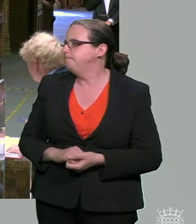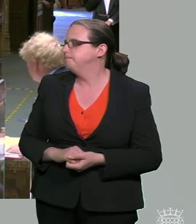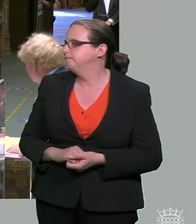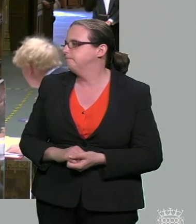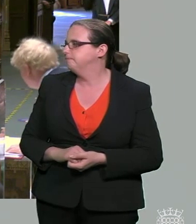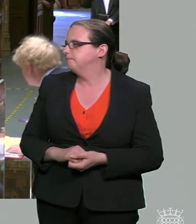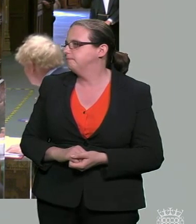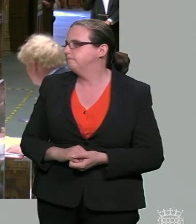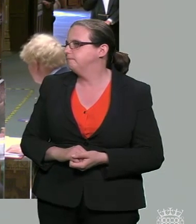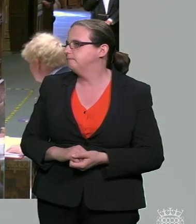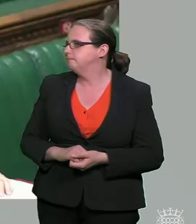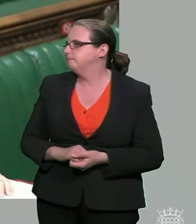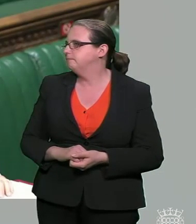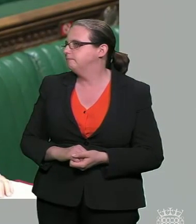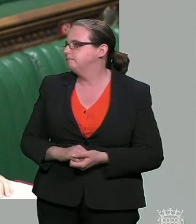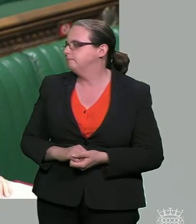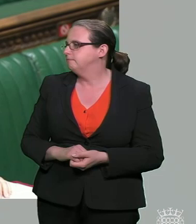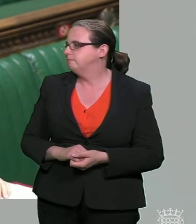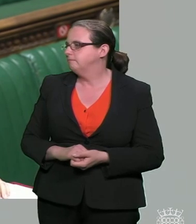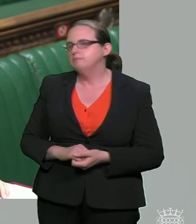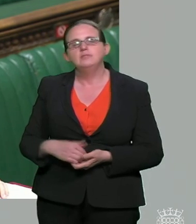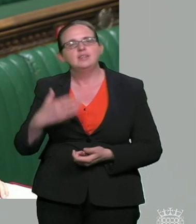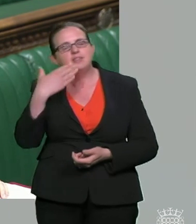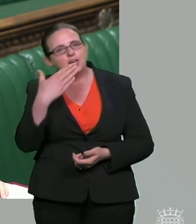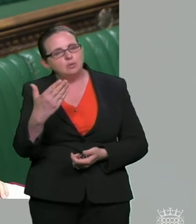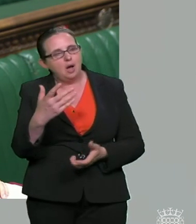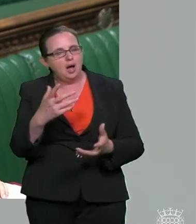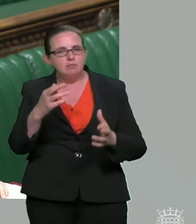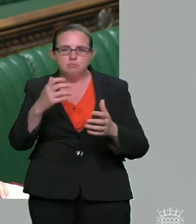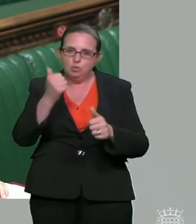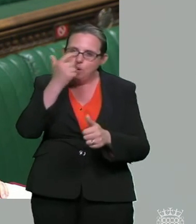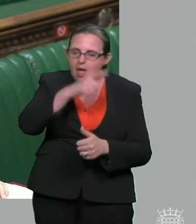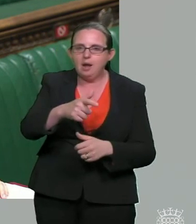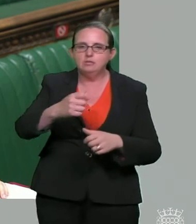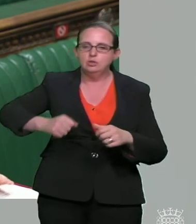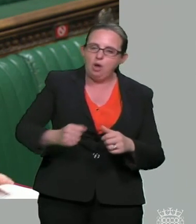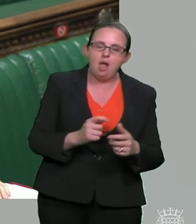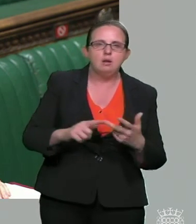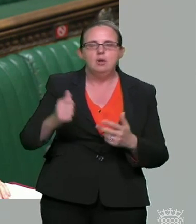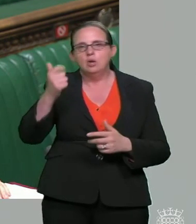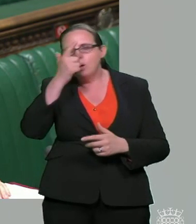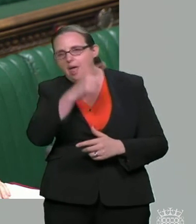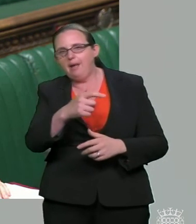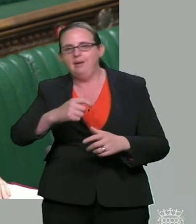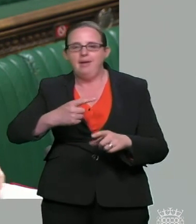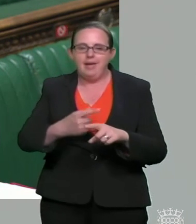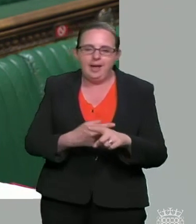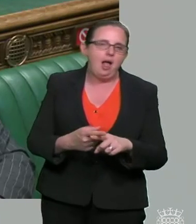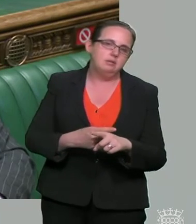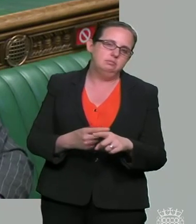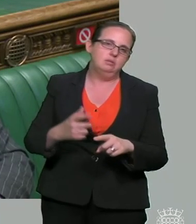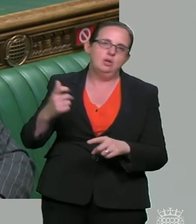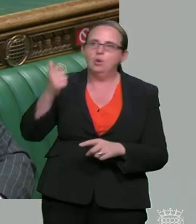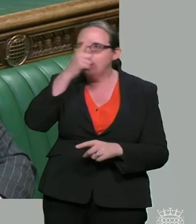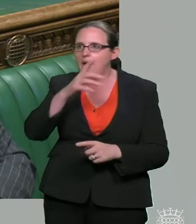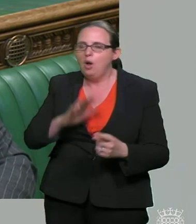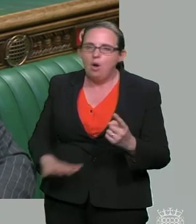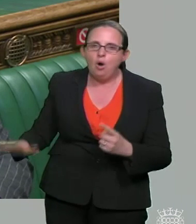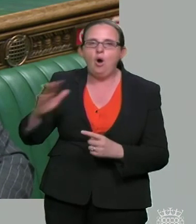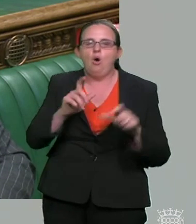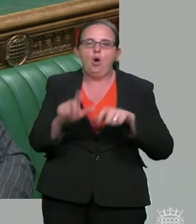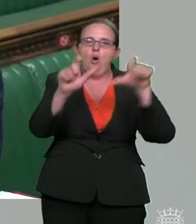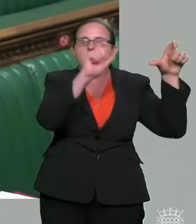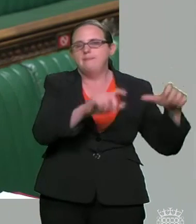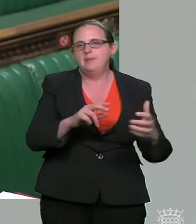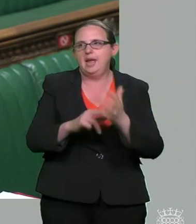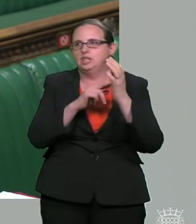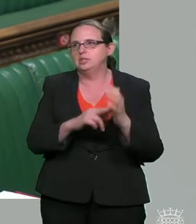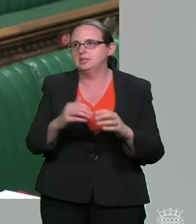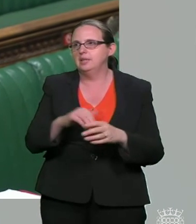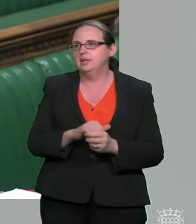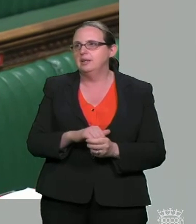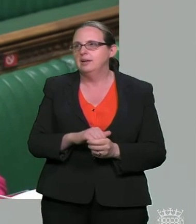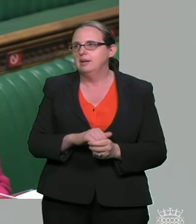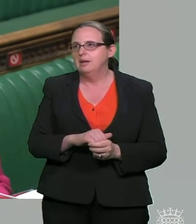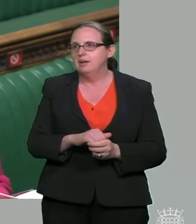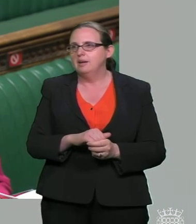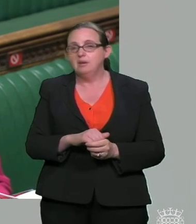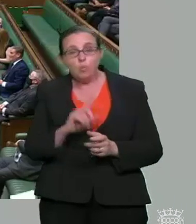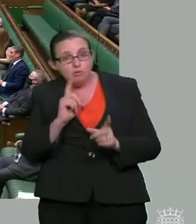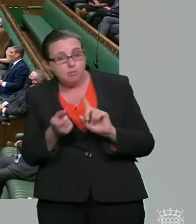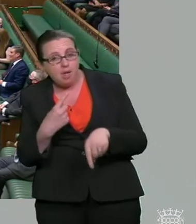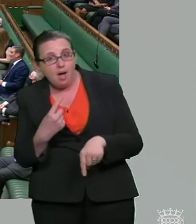I wish all the very best to Scotland and England and all the home nations that may be playing—I do not know whether the right honourable Gentleman is going to reciprocate, Mr Speaker, but you never know.